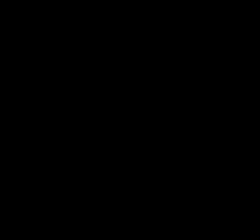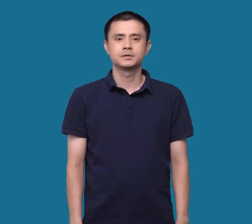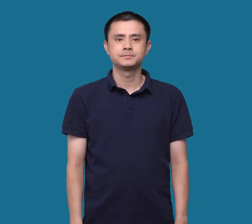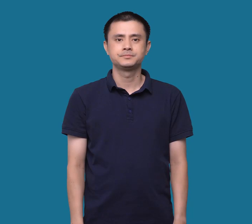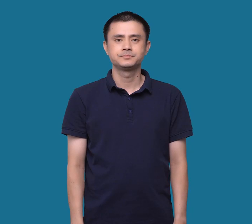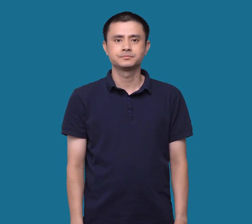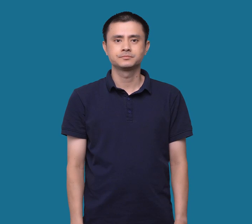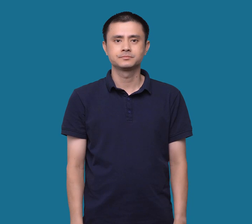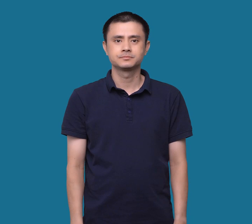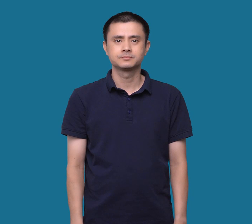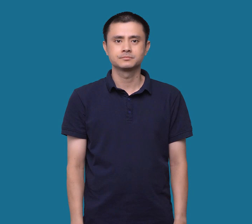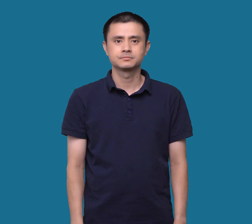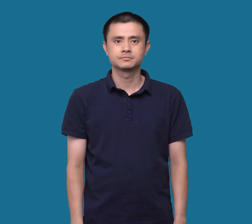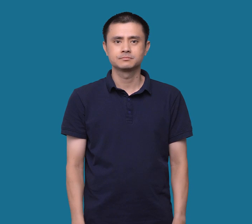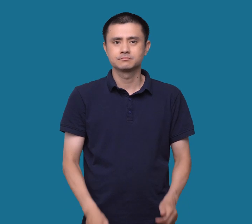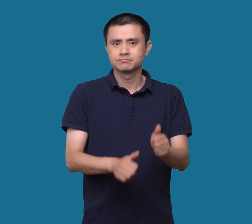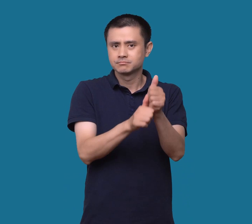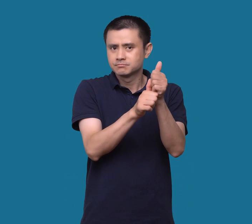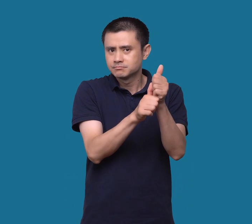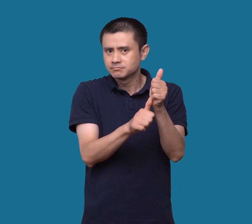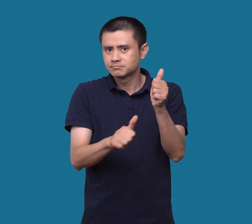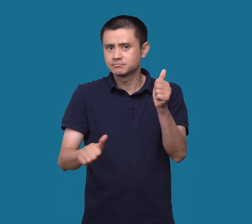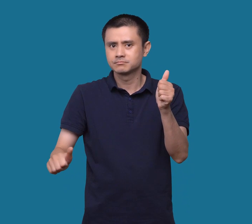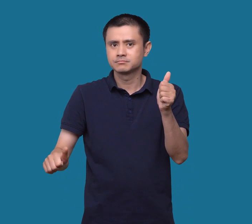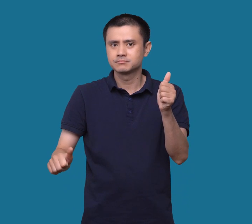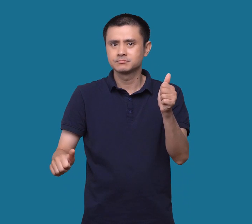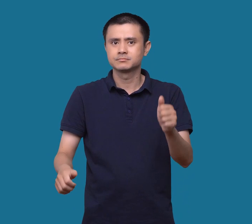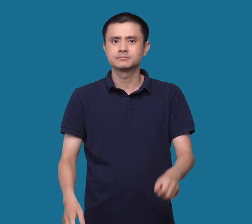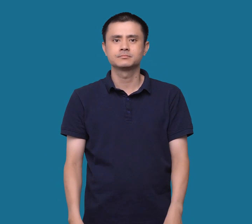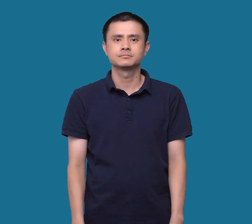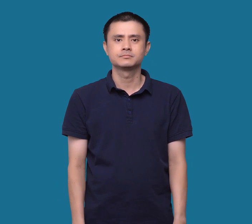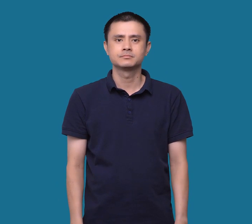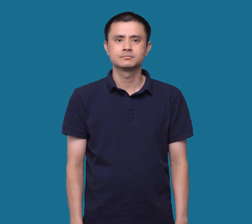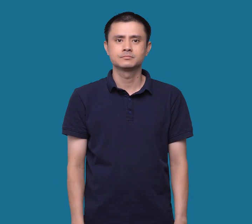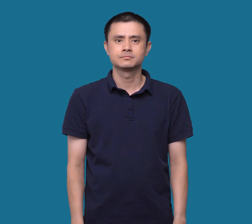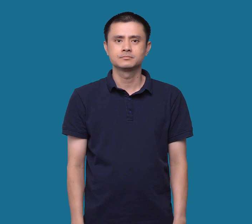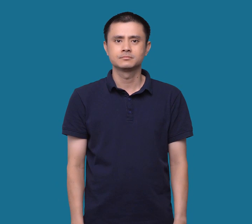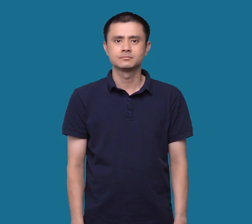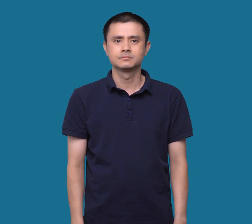truyền thống